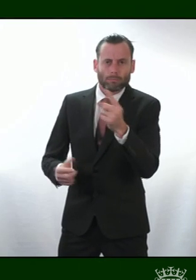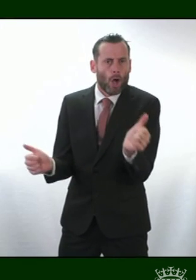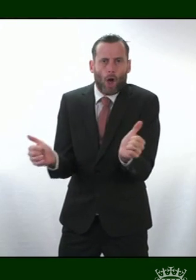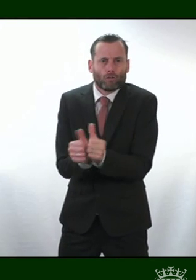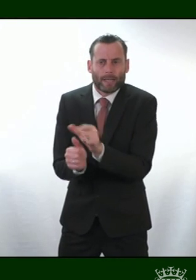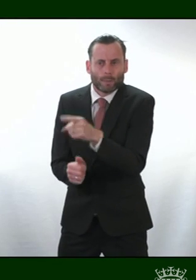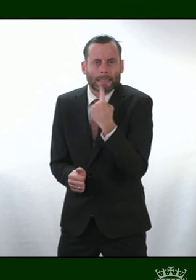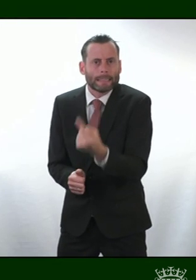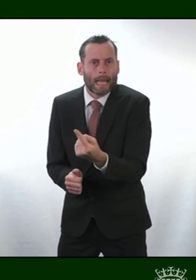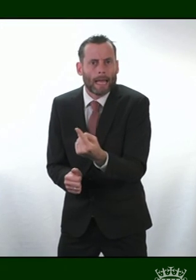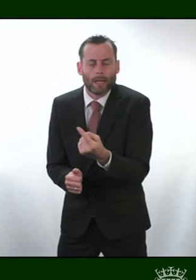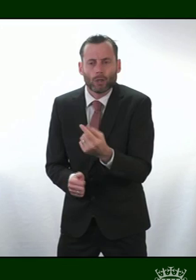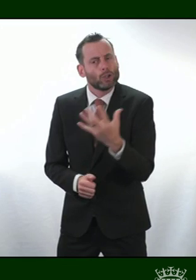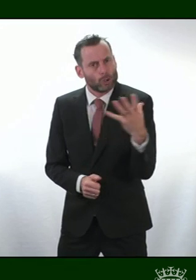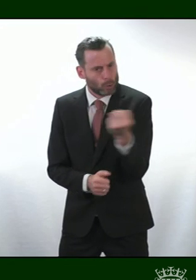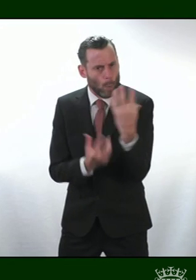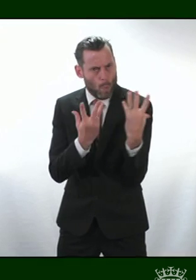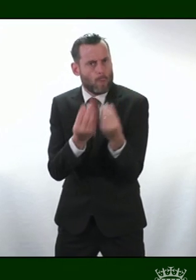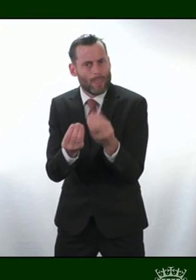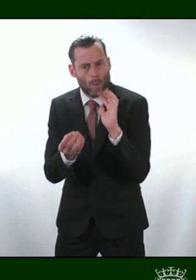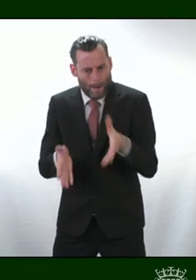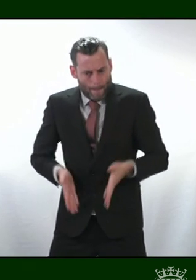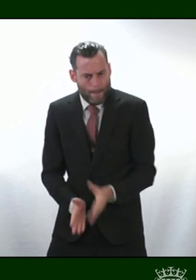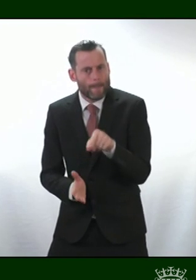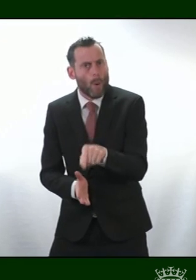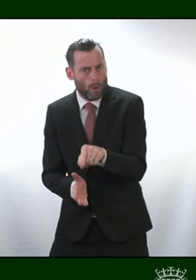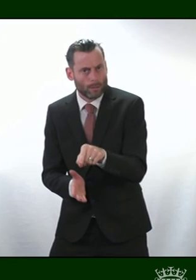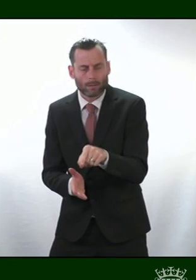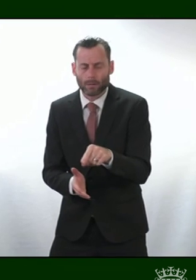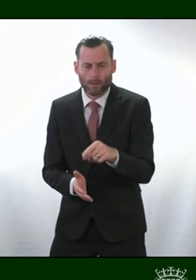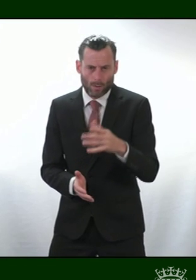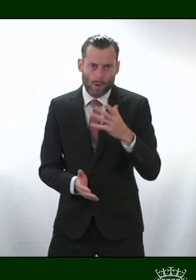I totally agree that birth partners should be able to attend the birth.